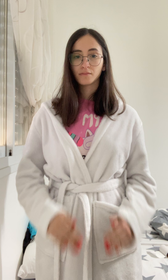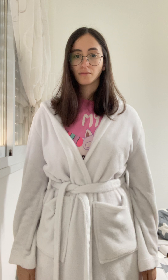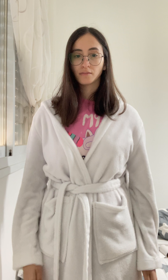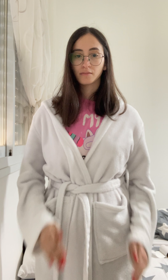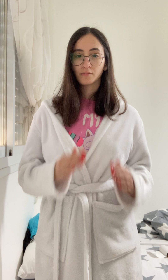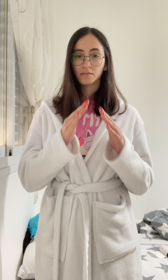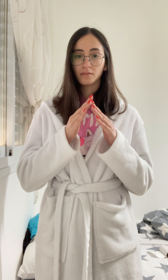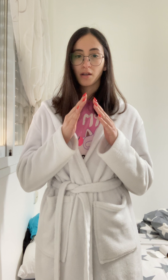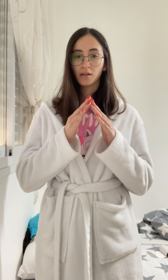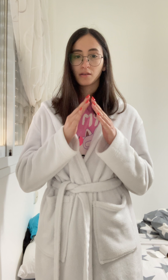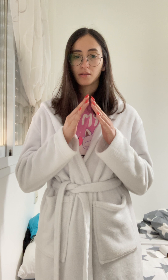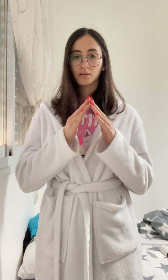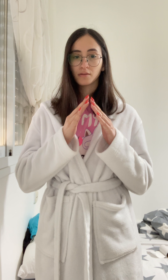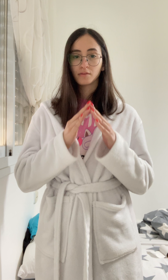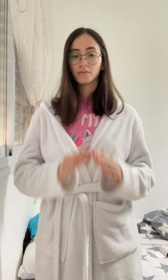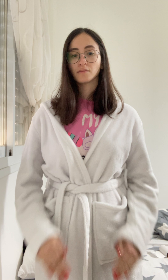בית